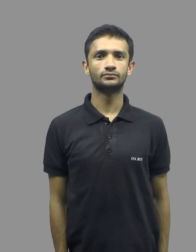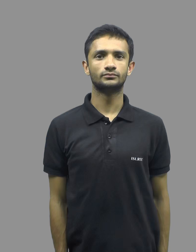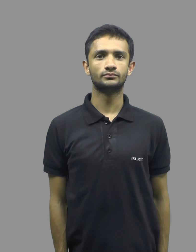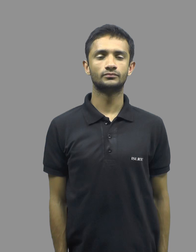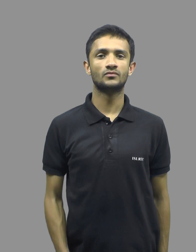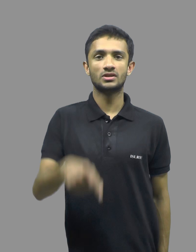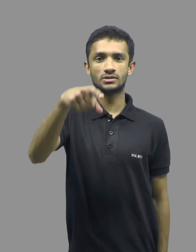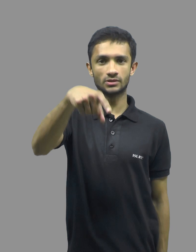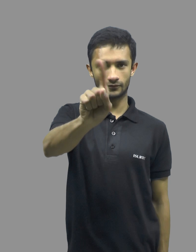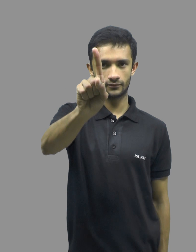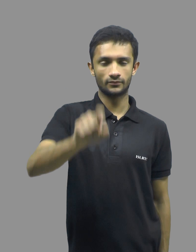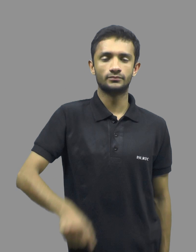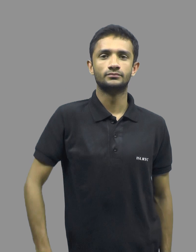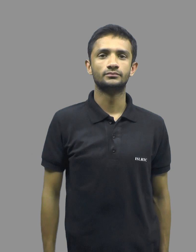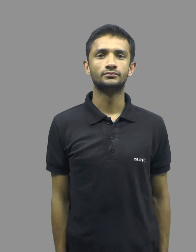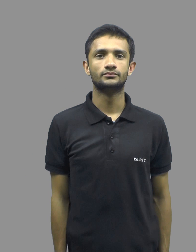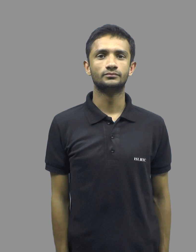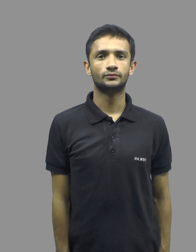Yourself